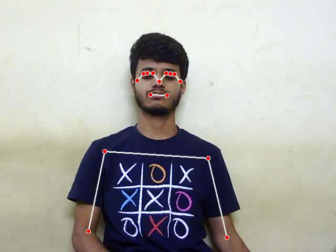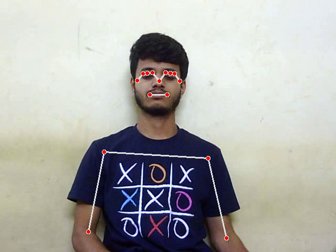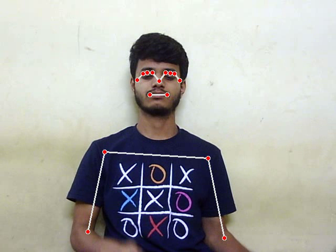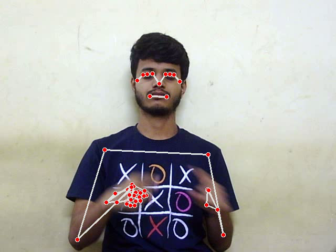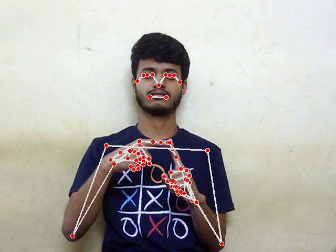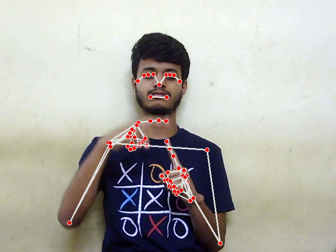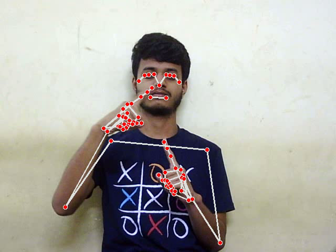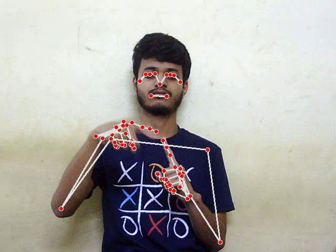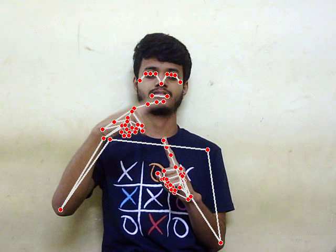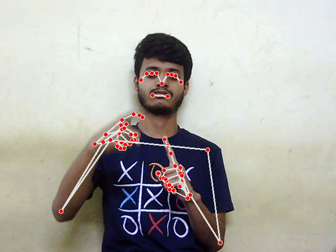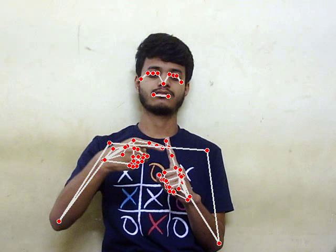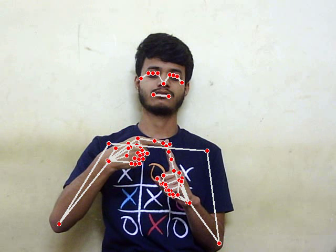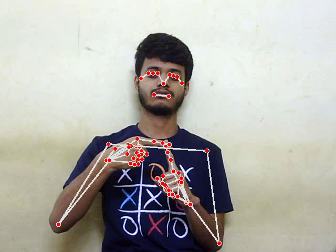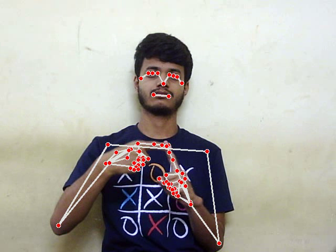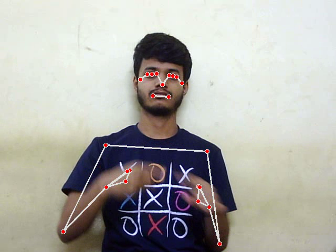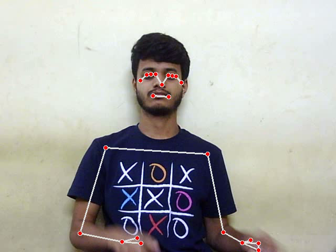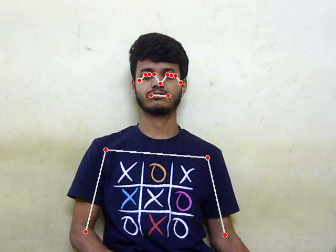when